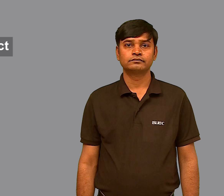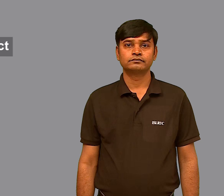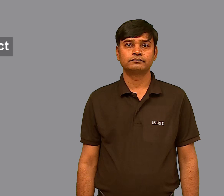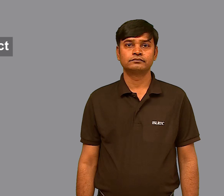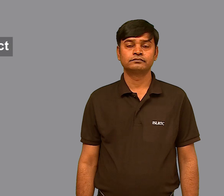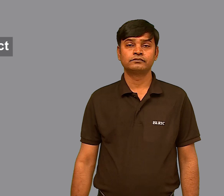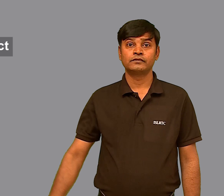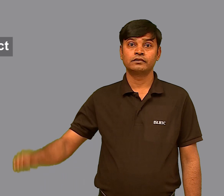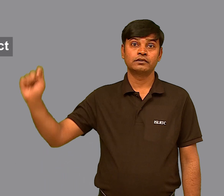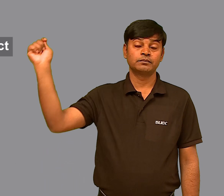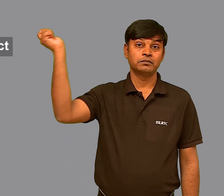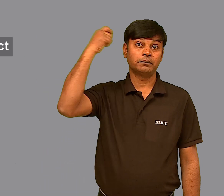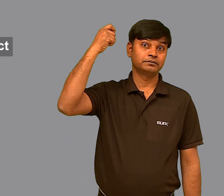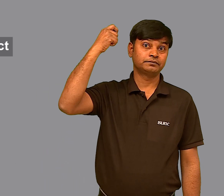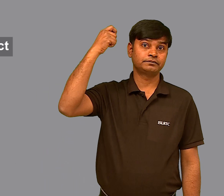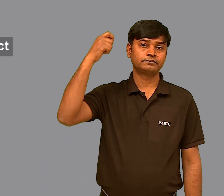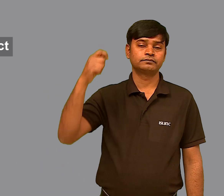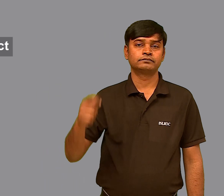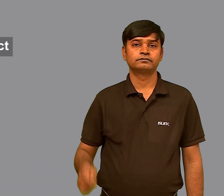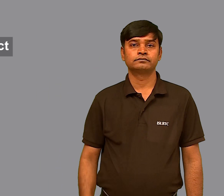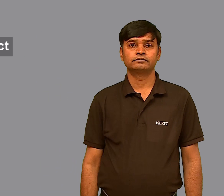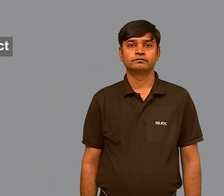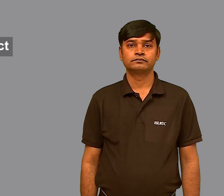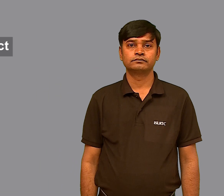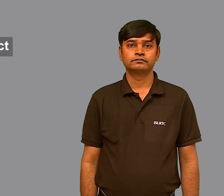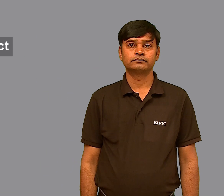Impact